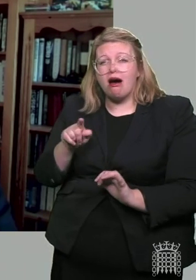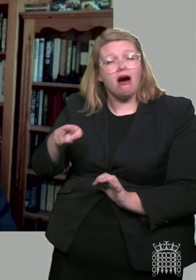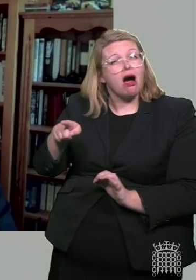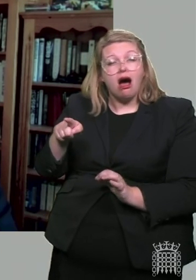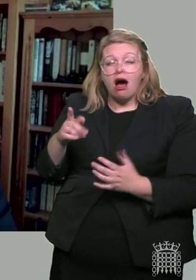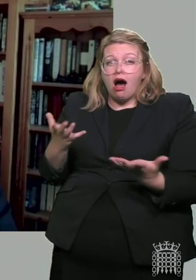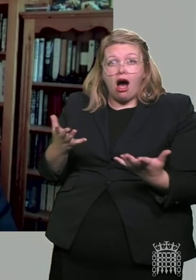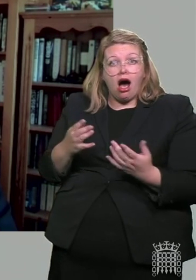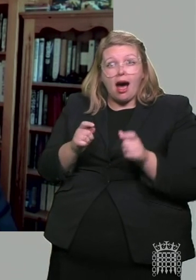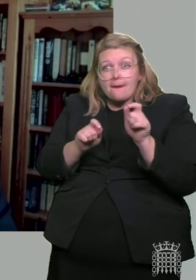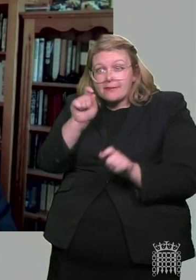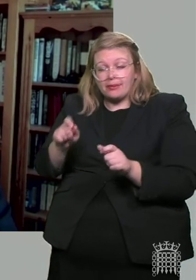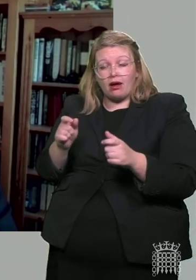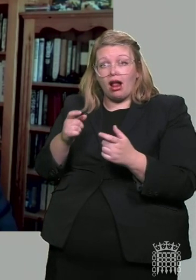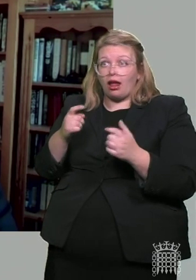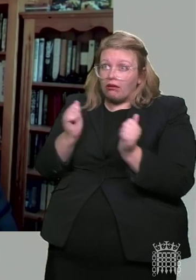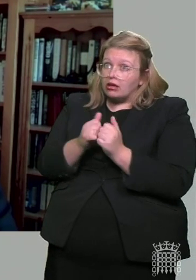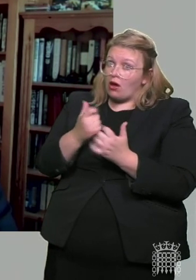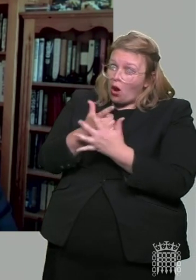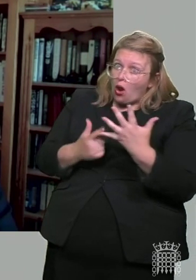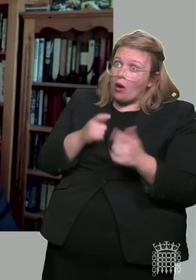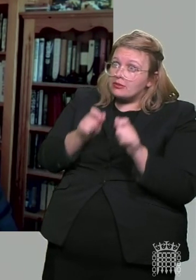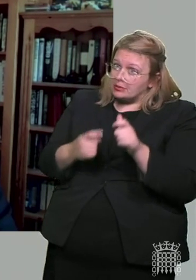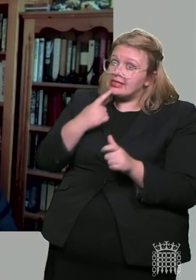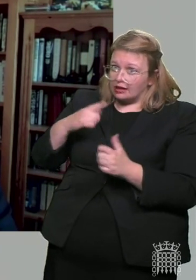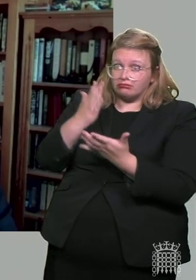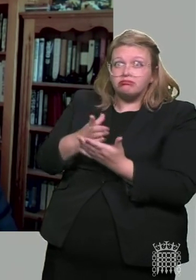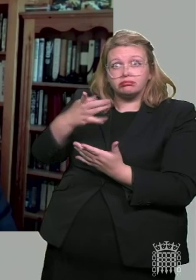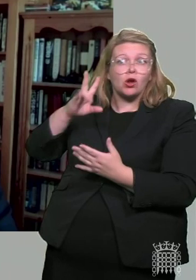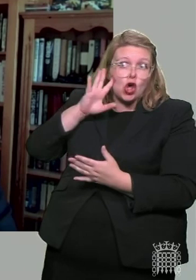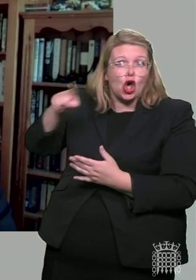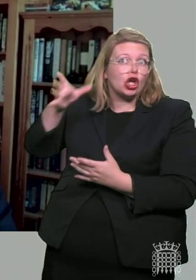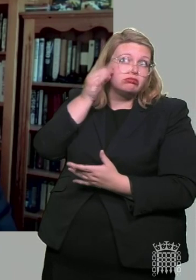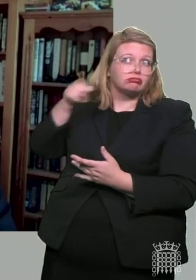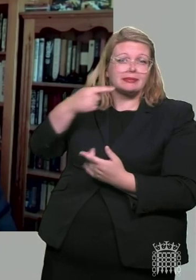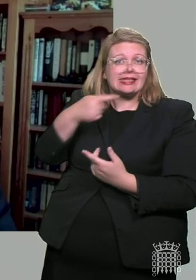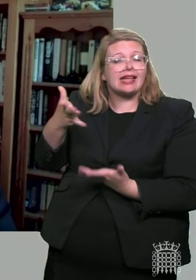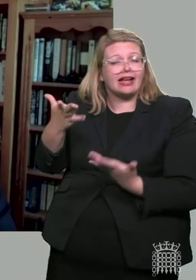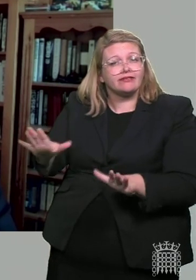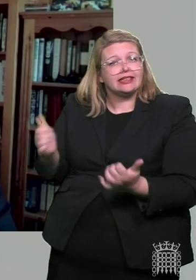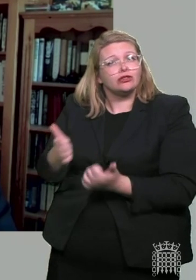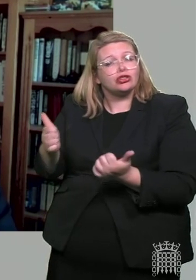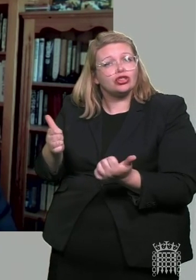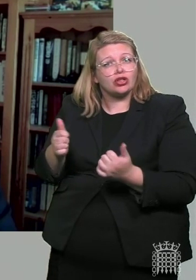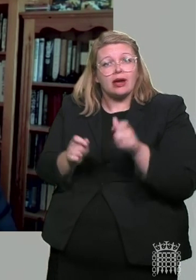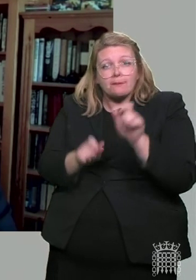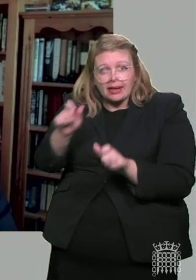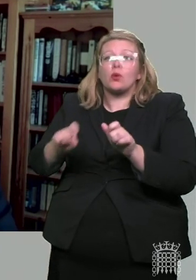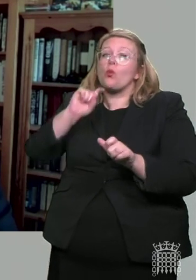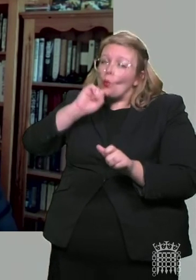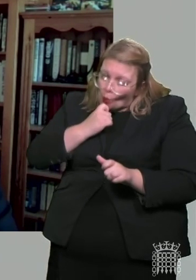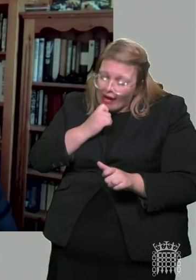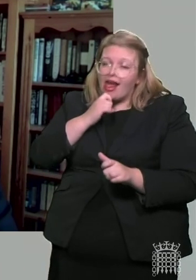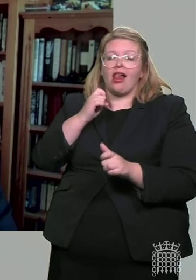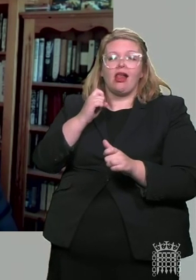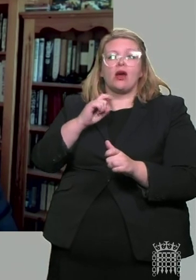People are willing to go under oath confirming that the Prime Minister said these exact words—under oath, Mr Speaker.